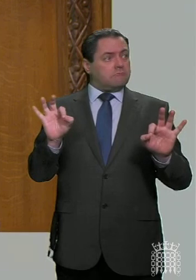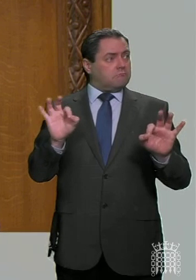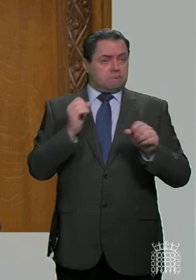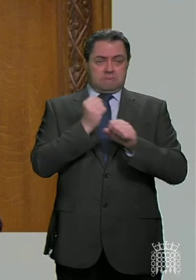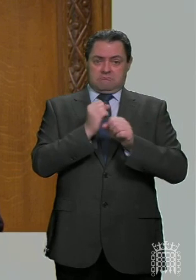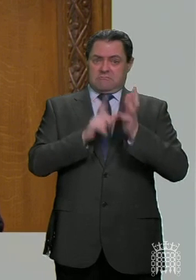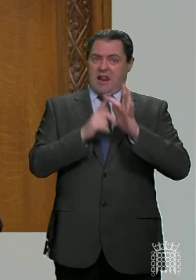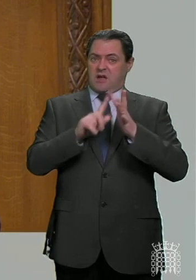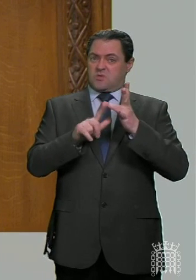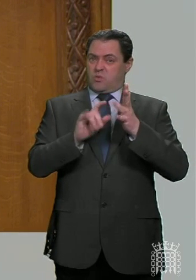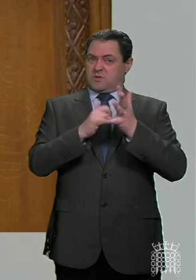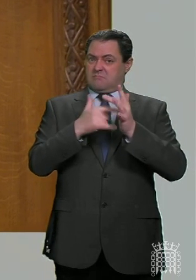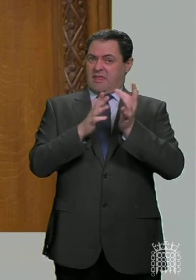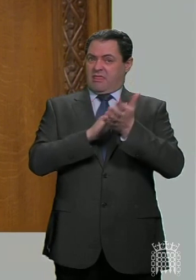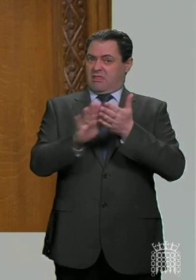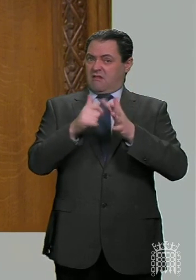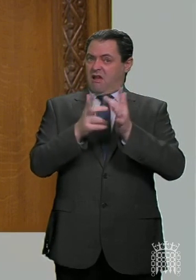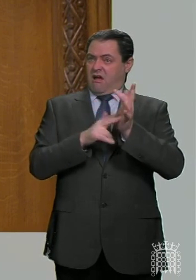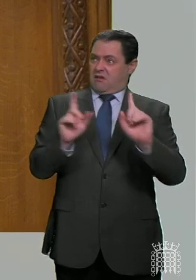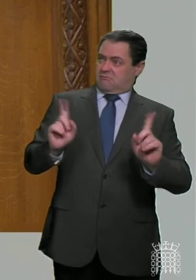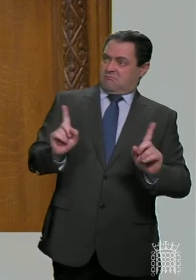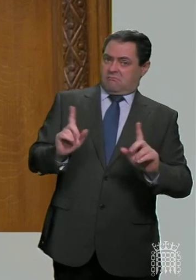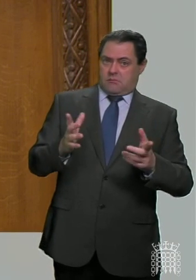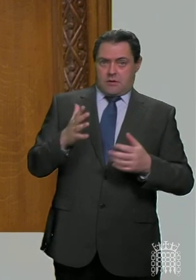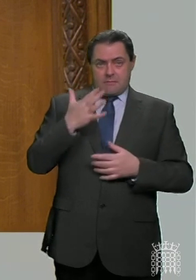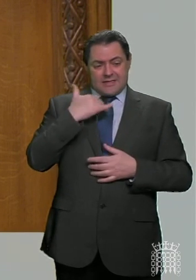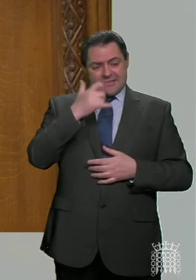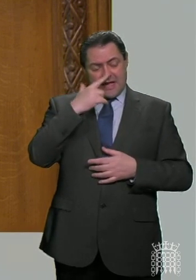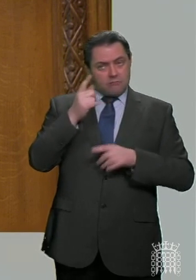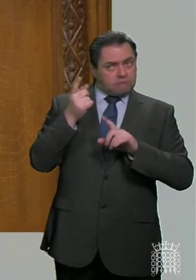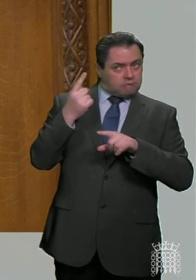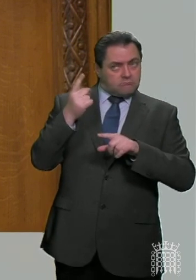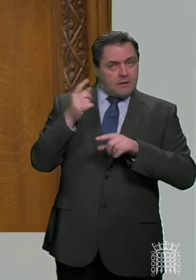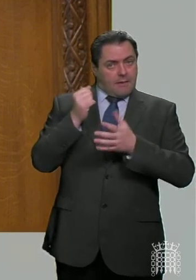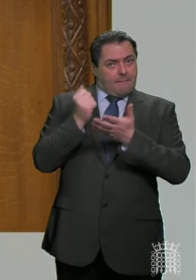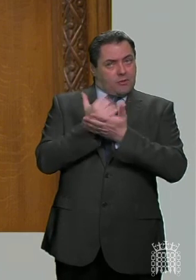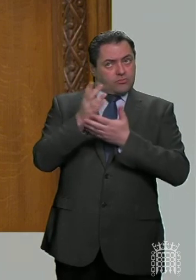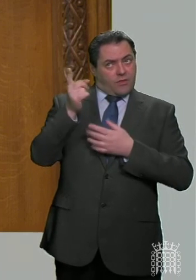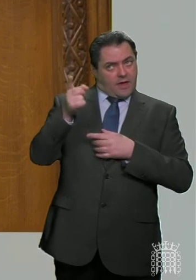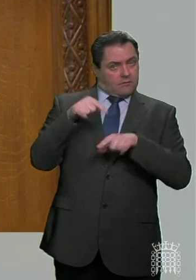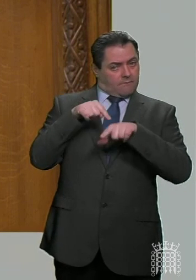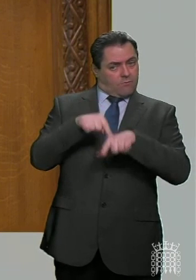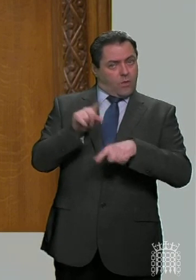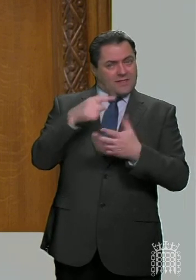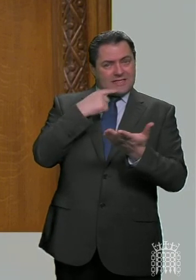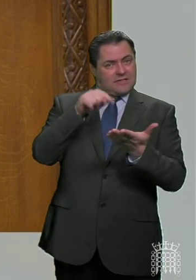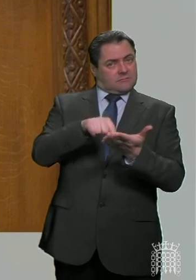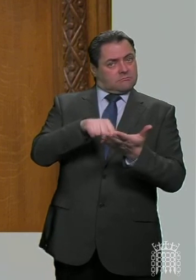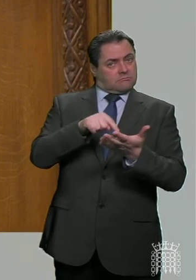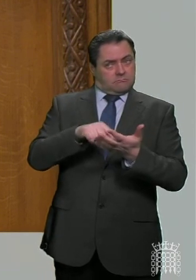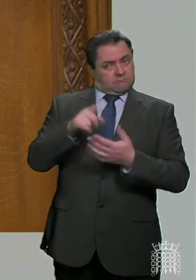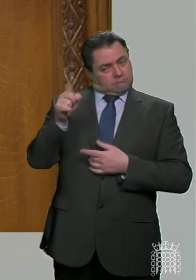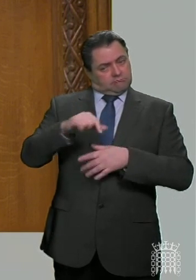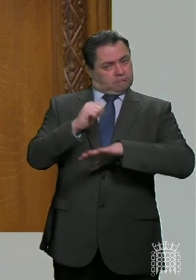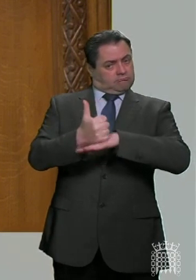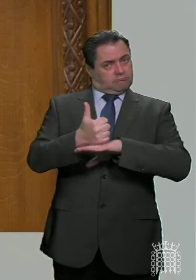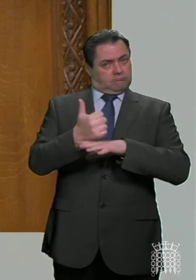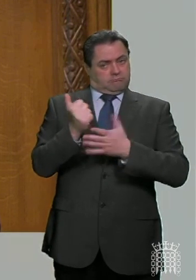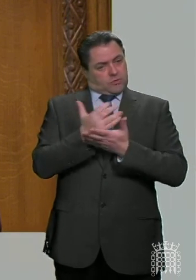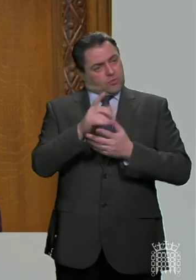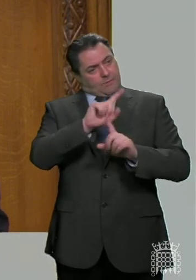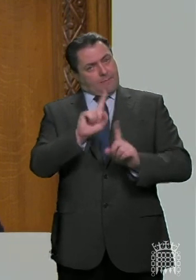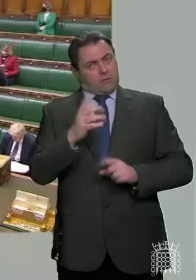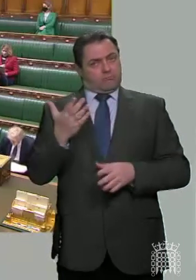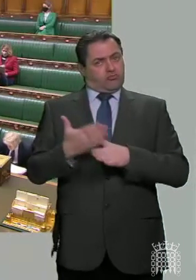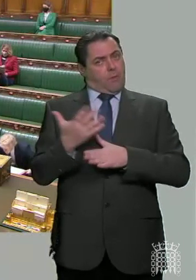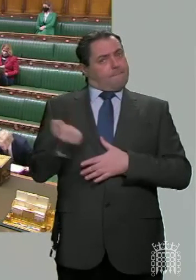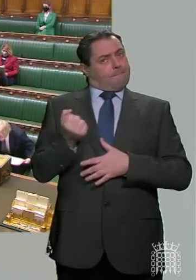Will my right honourable Friend agree to meet me and throw the weight of the Government behind efforts to ensure that GSK does the right thing by my constituents and delivers for some very worried people?